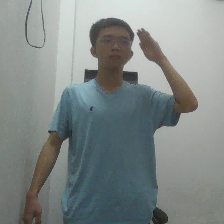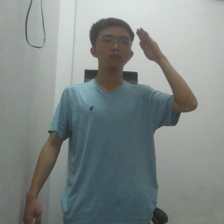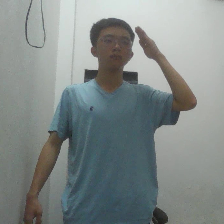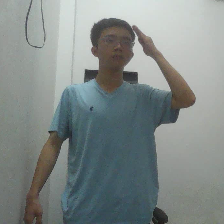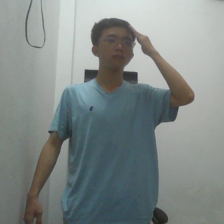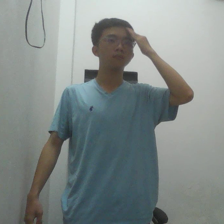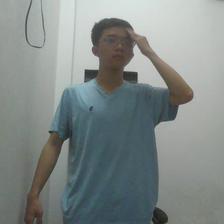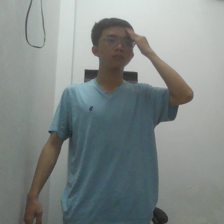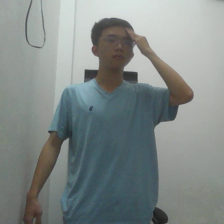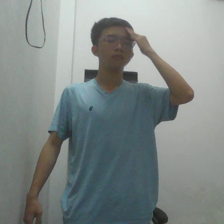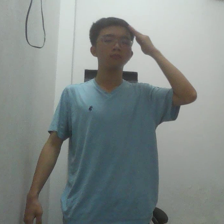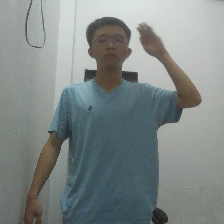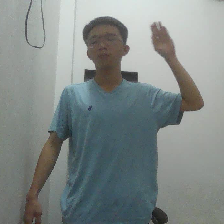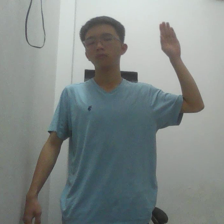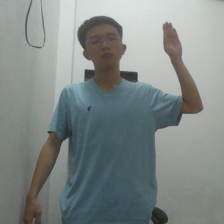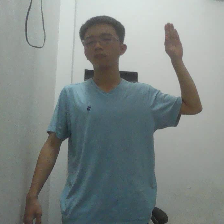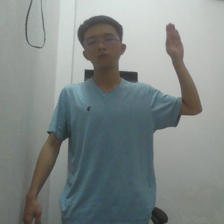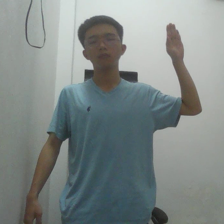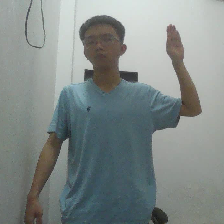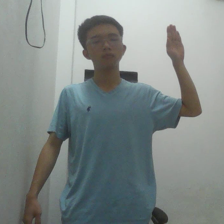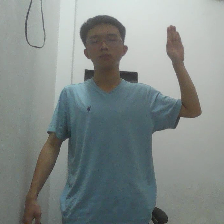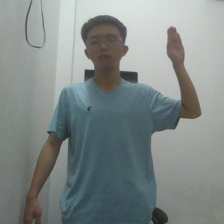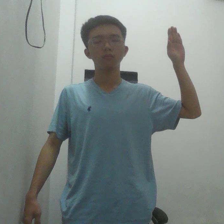khong biet